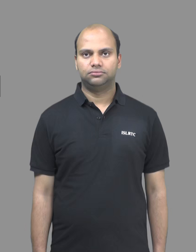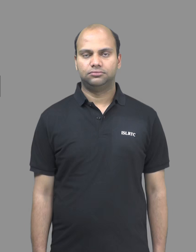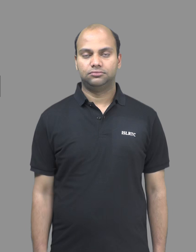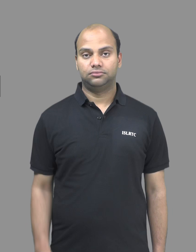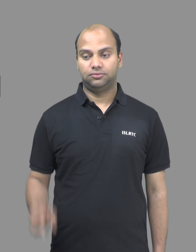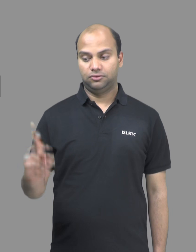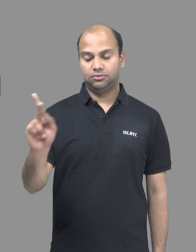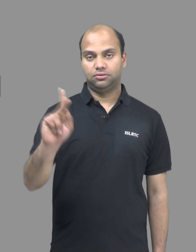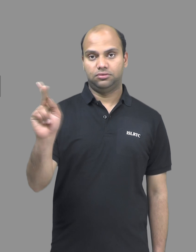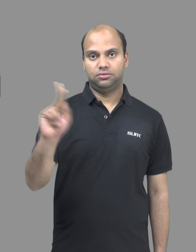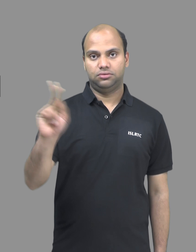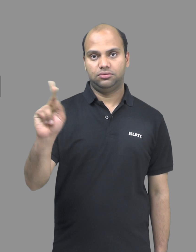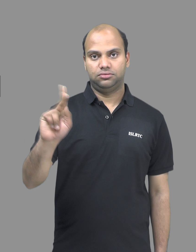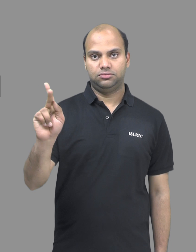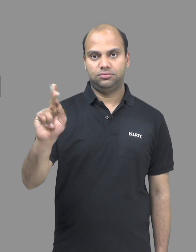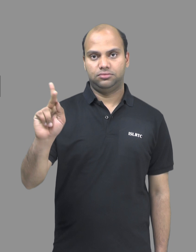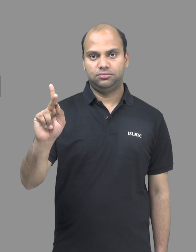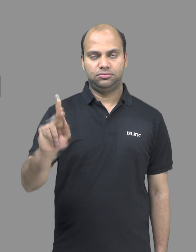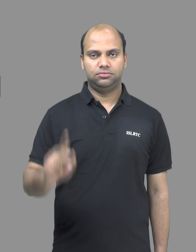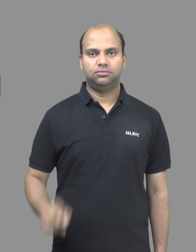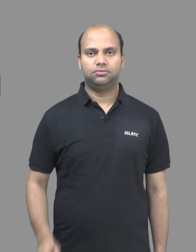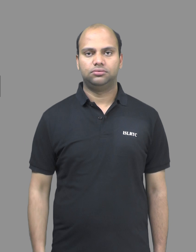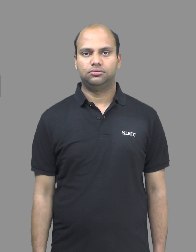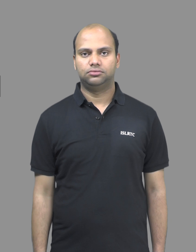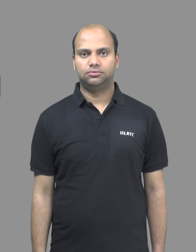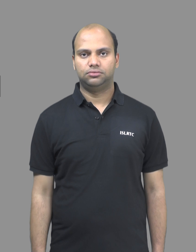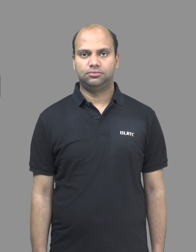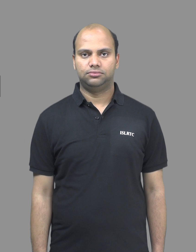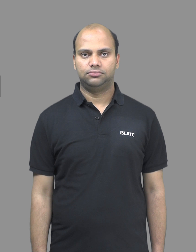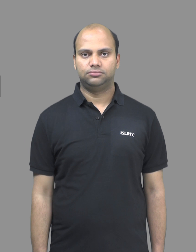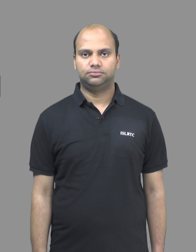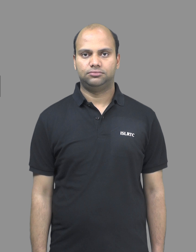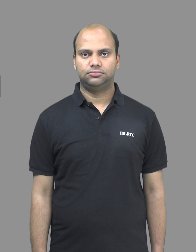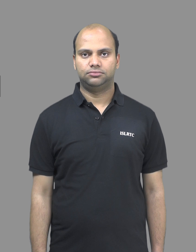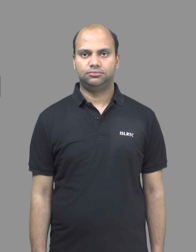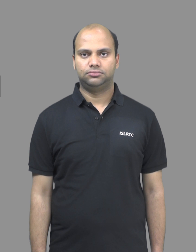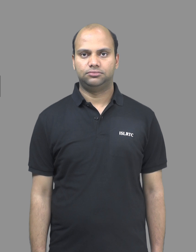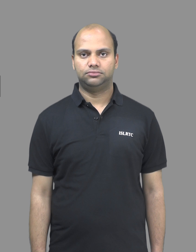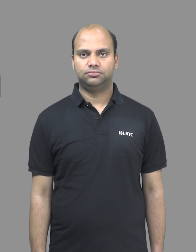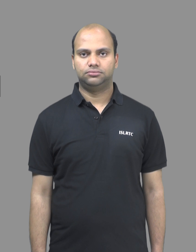Kannada